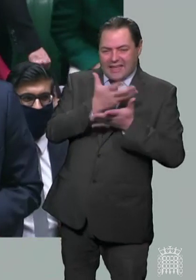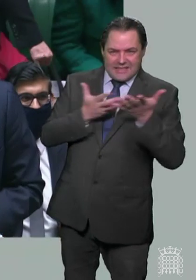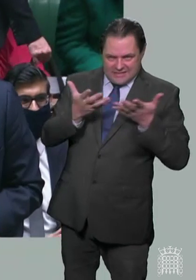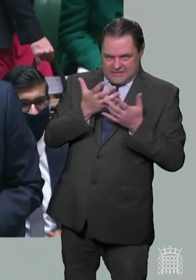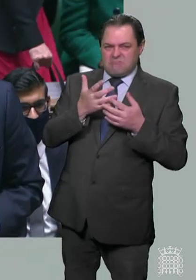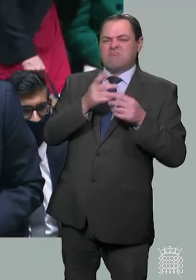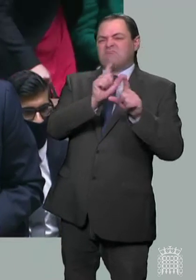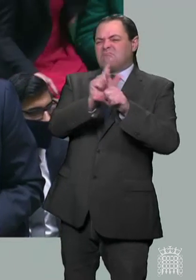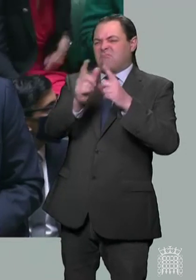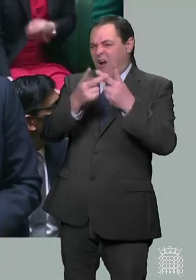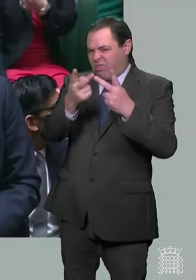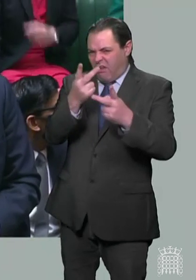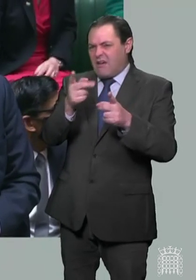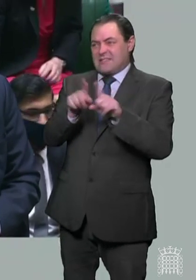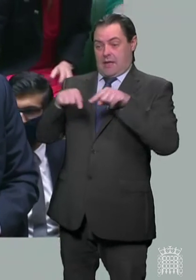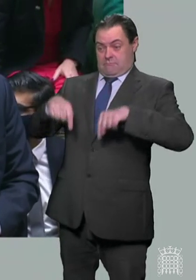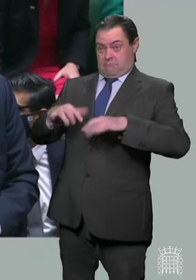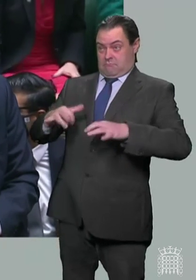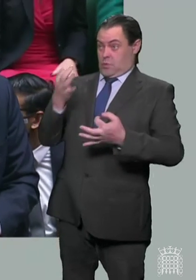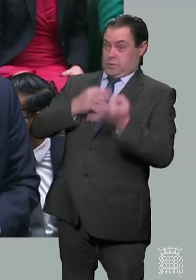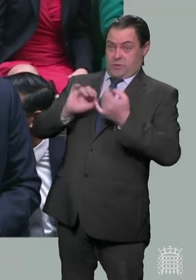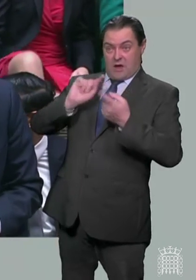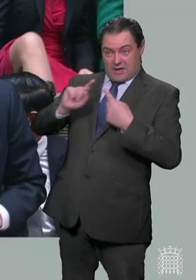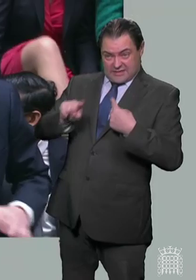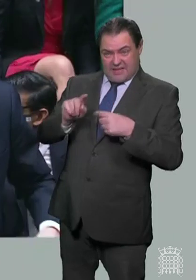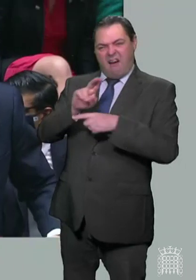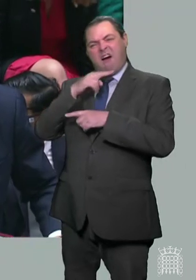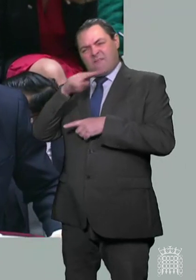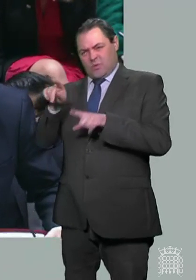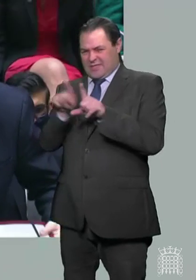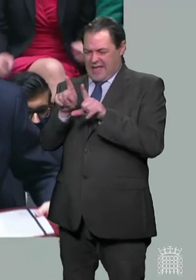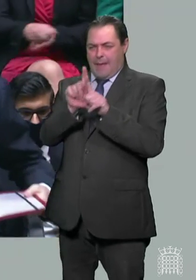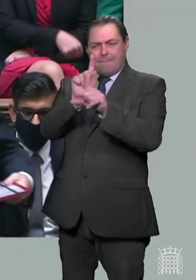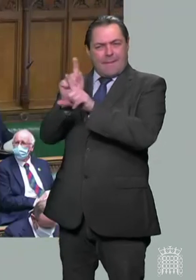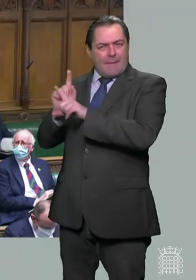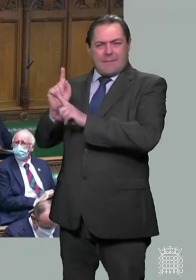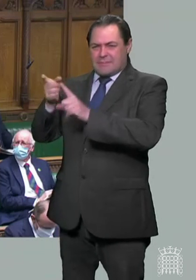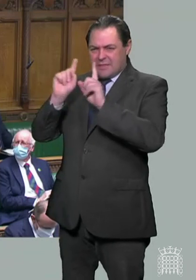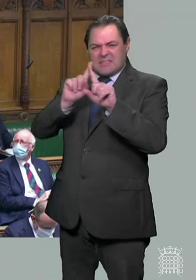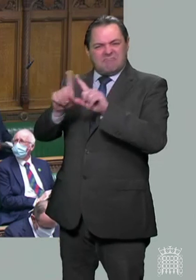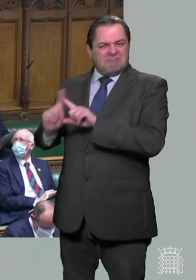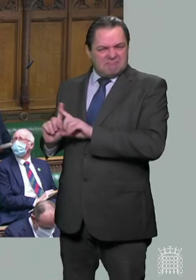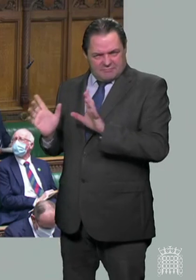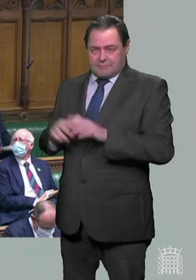In addition to my duties in this House, I shall have further such meetings later today.